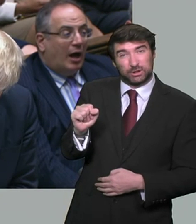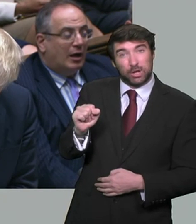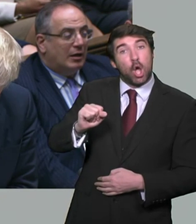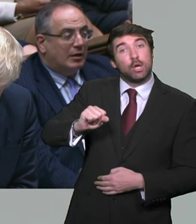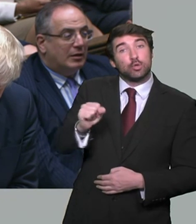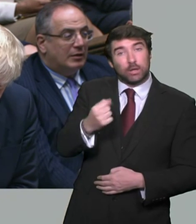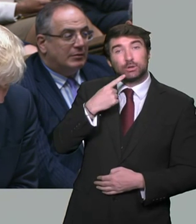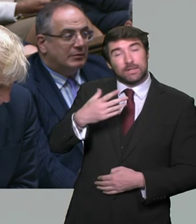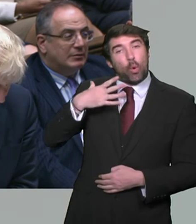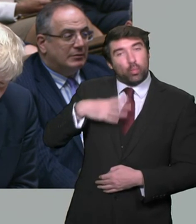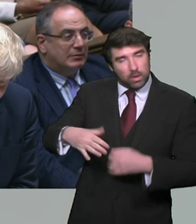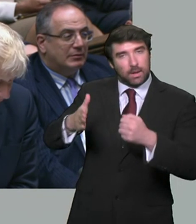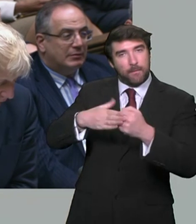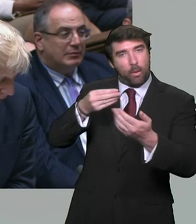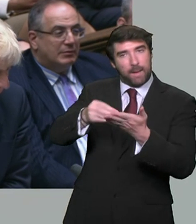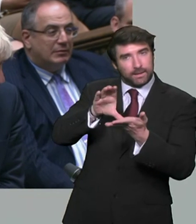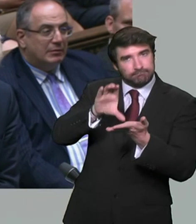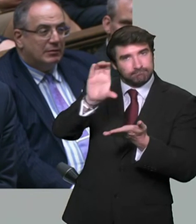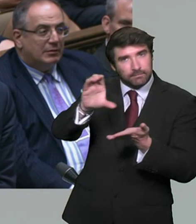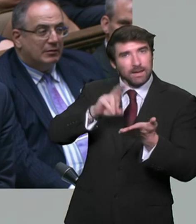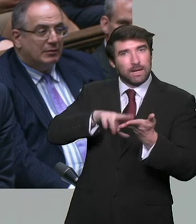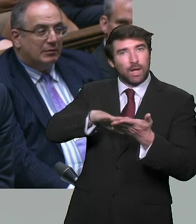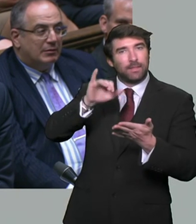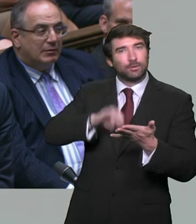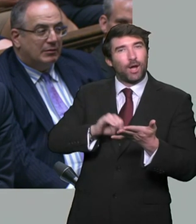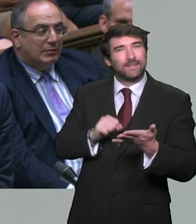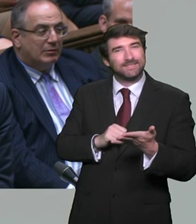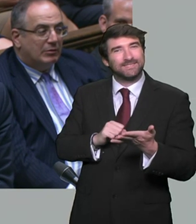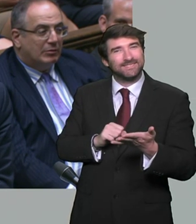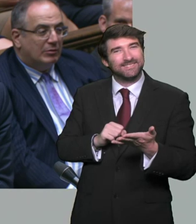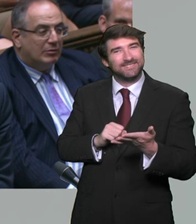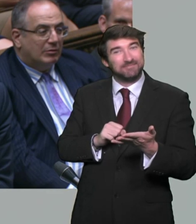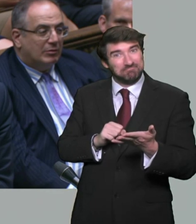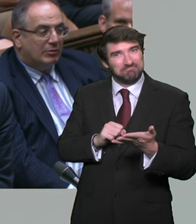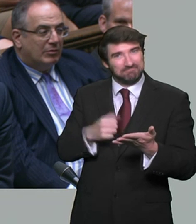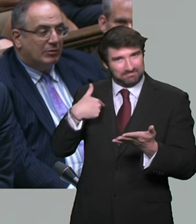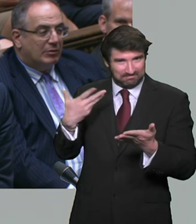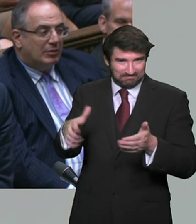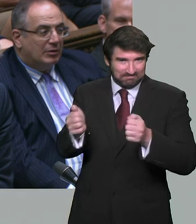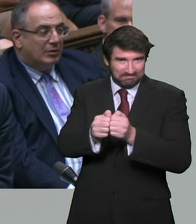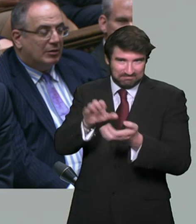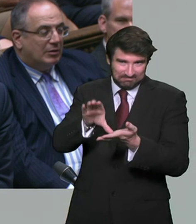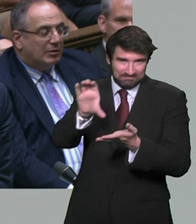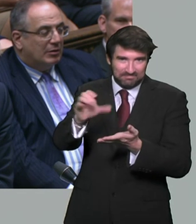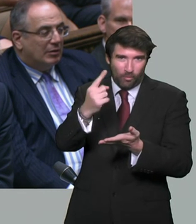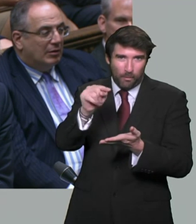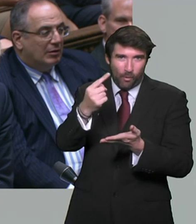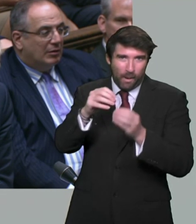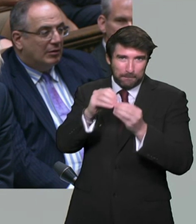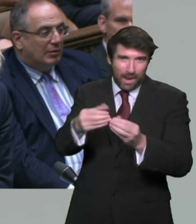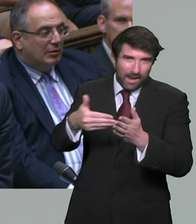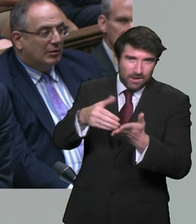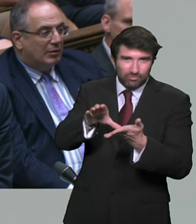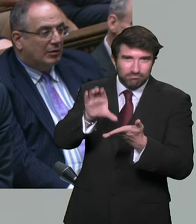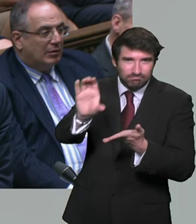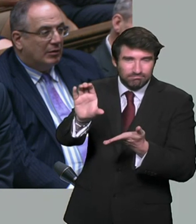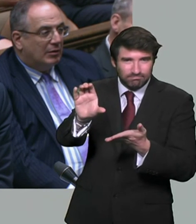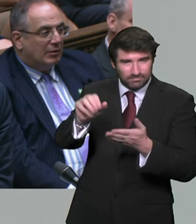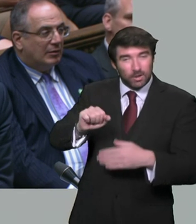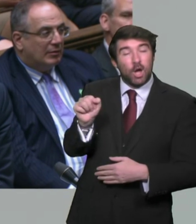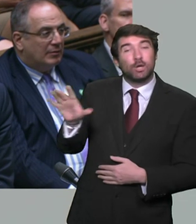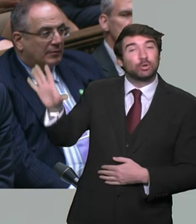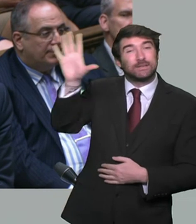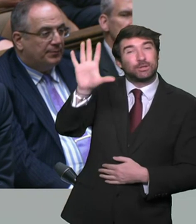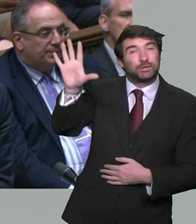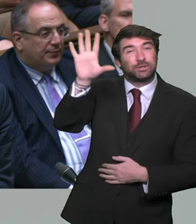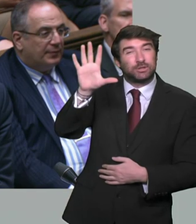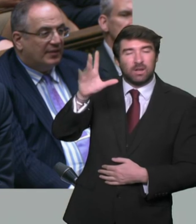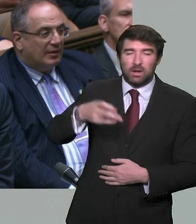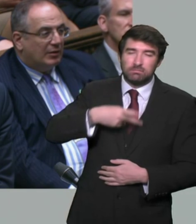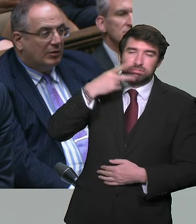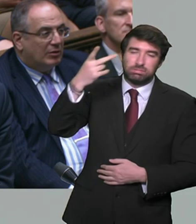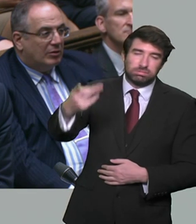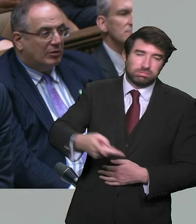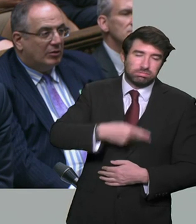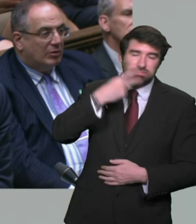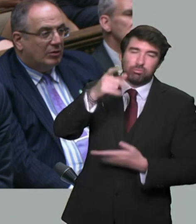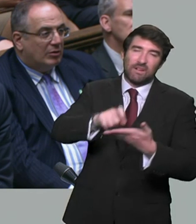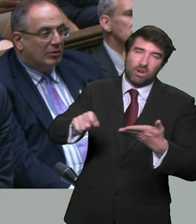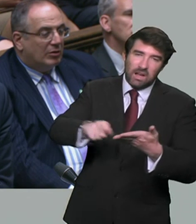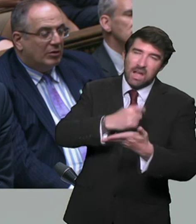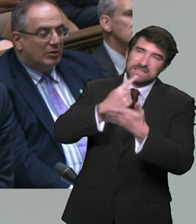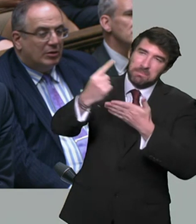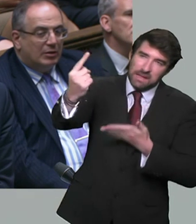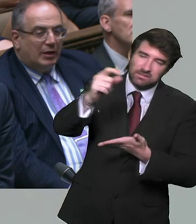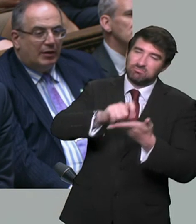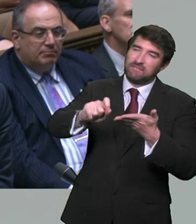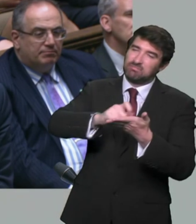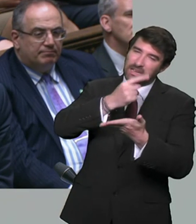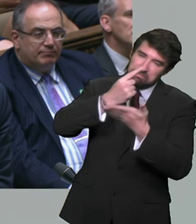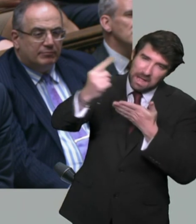I am delighted that we are putting another £1.1 billion into the NHS in Scotland, while all they can talk about is another referendum.